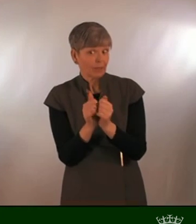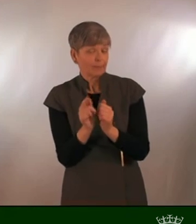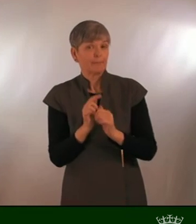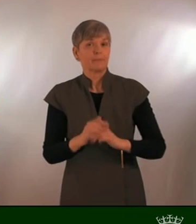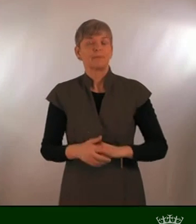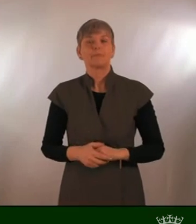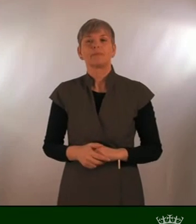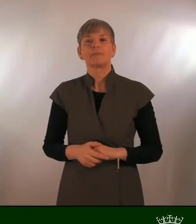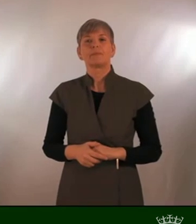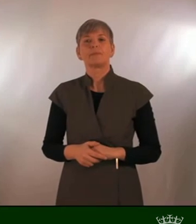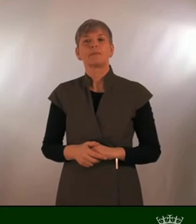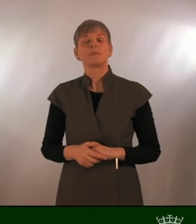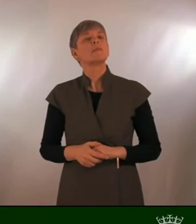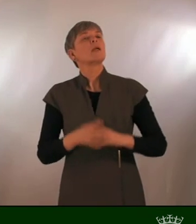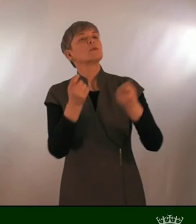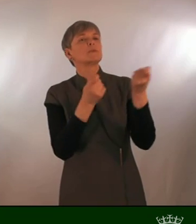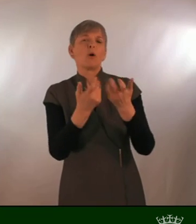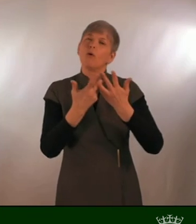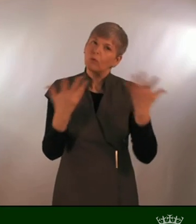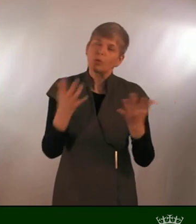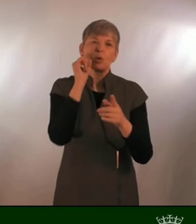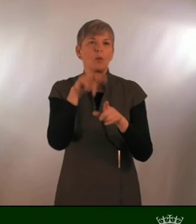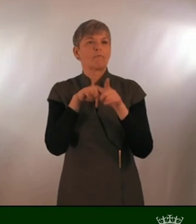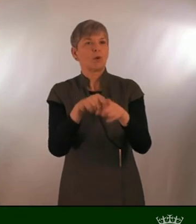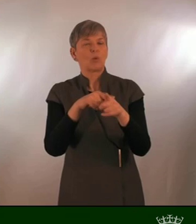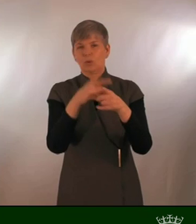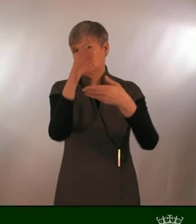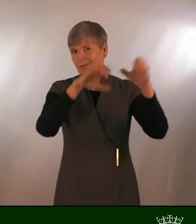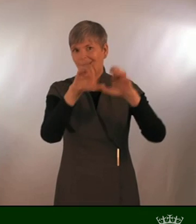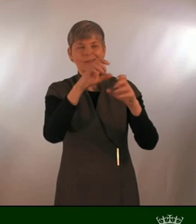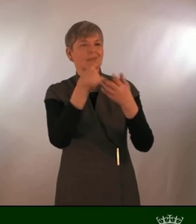We will of course be guided by the best scientific judgments in all these matters.